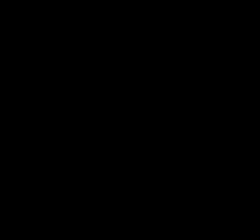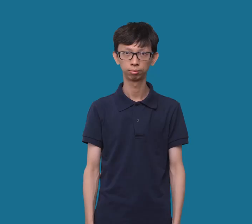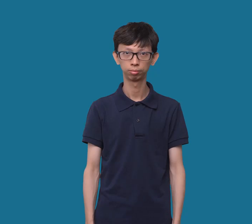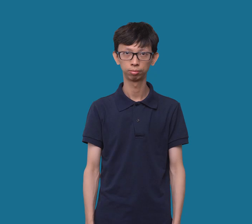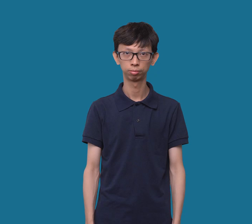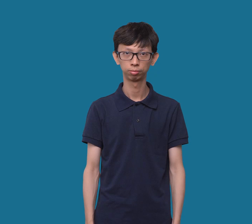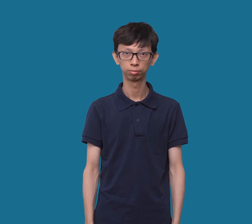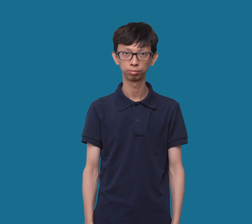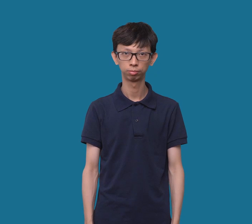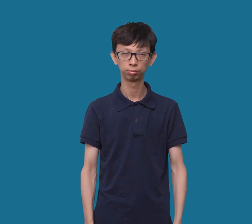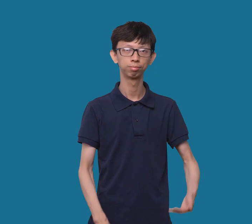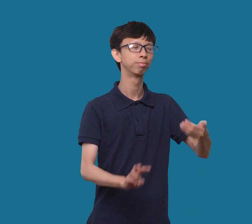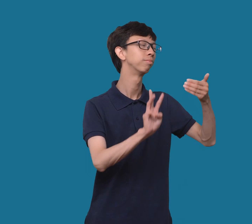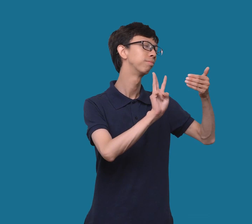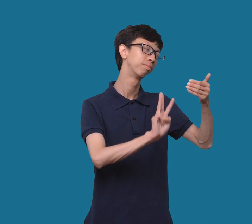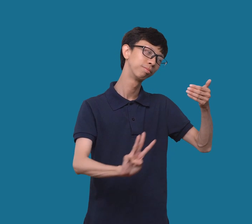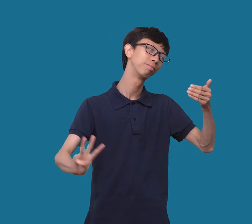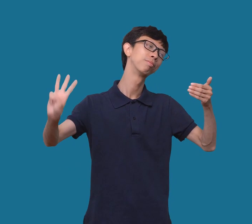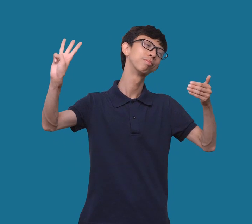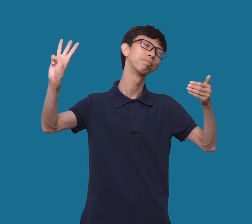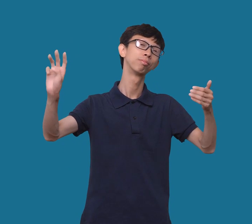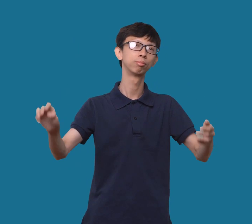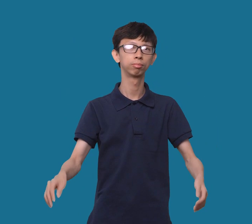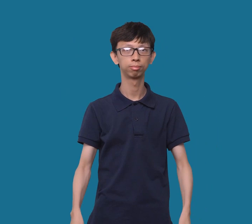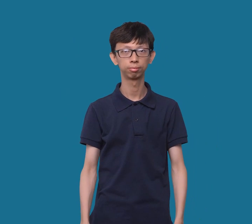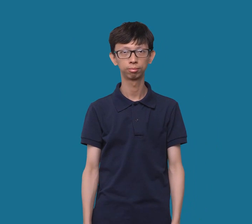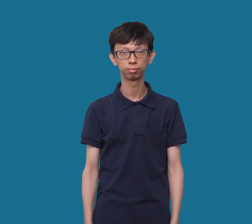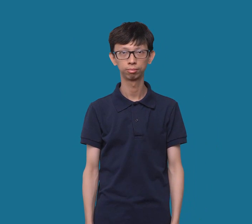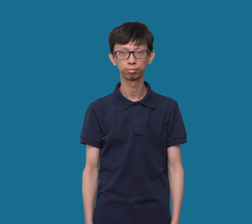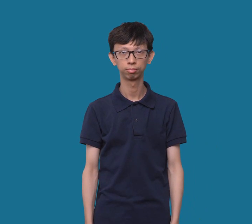UNICEF